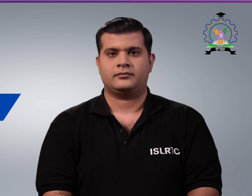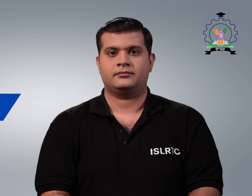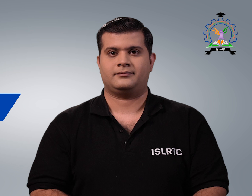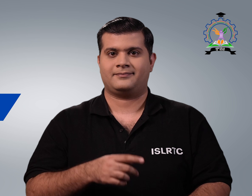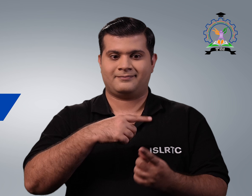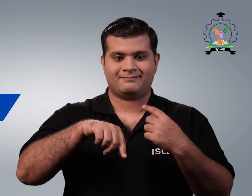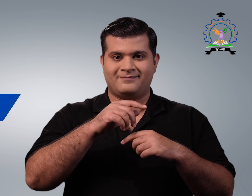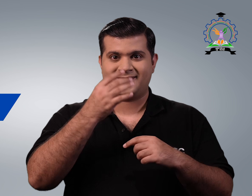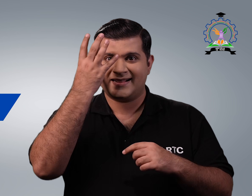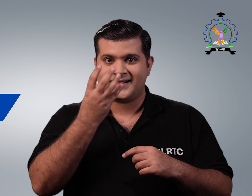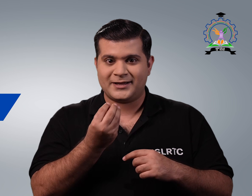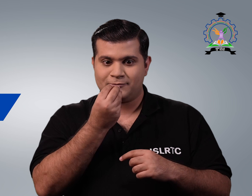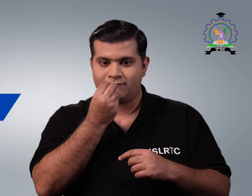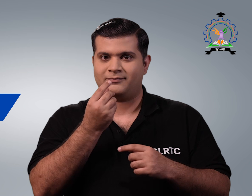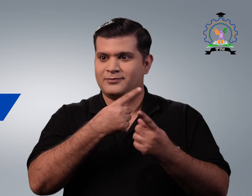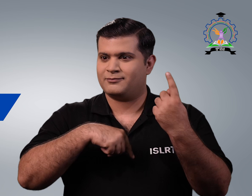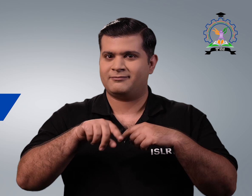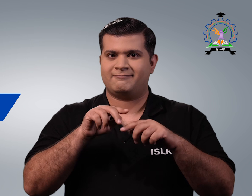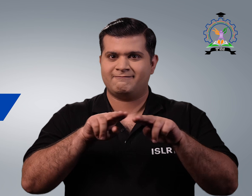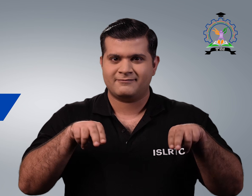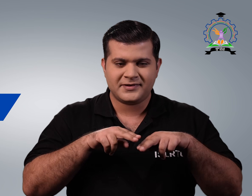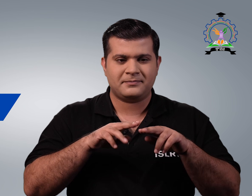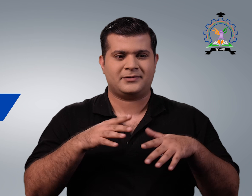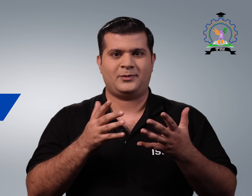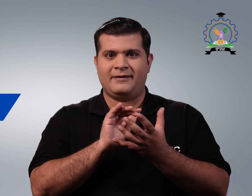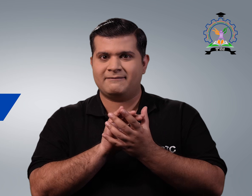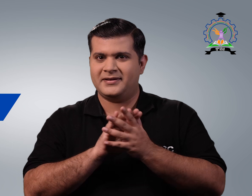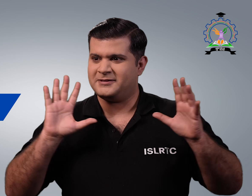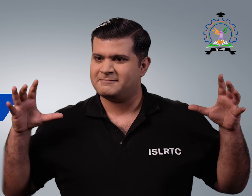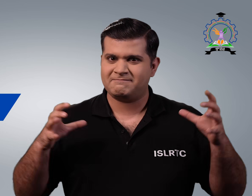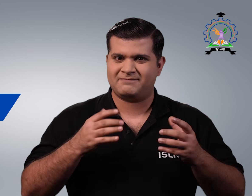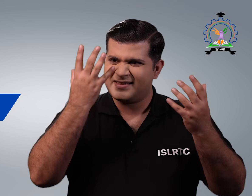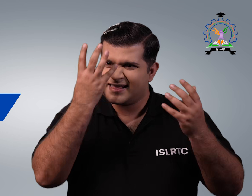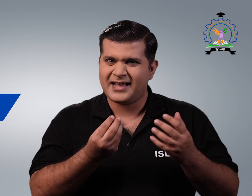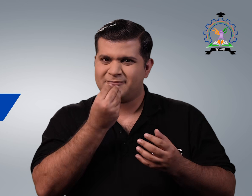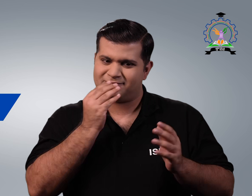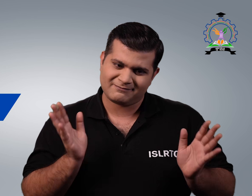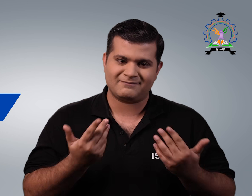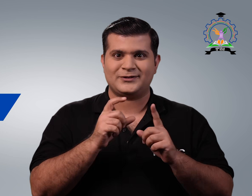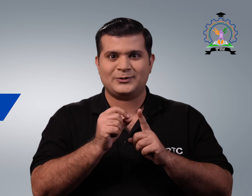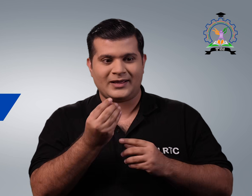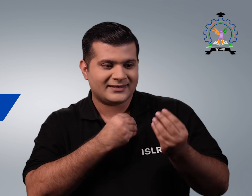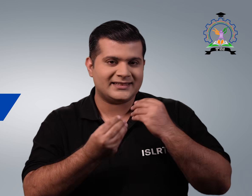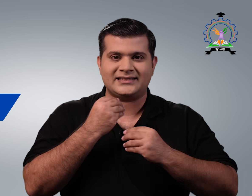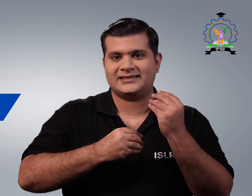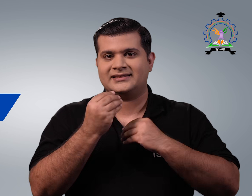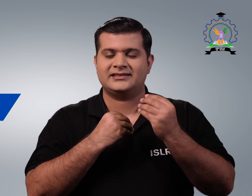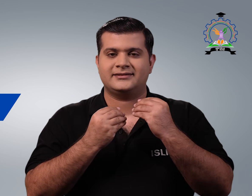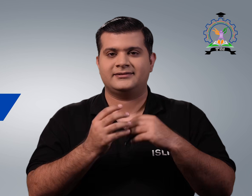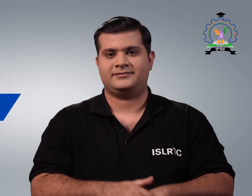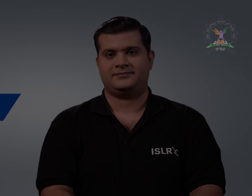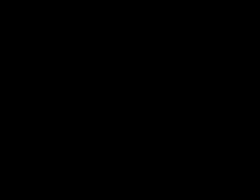Dine means to eat a meal, especially dinner, with family or friends.